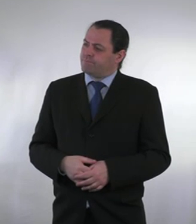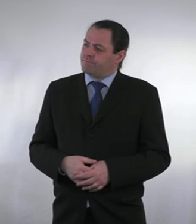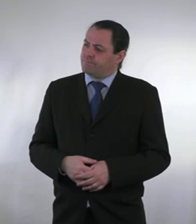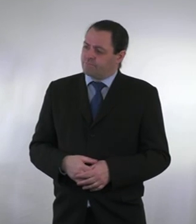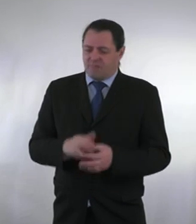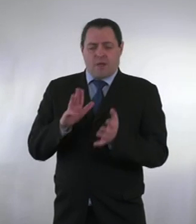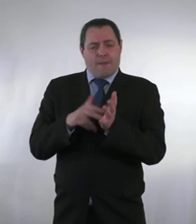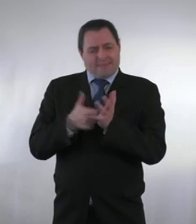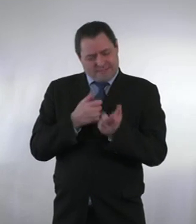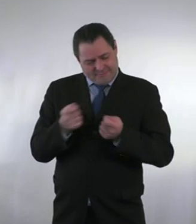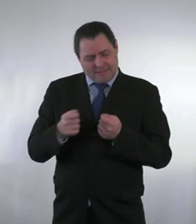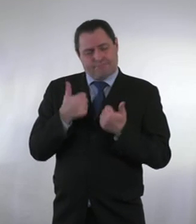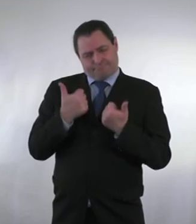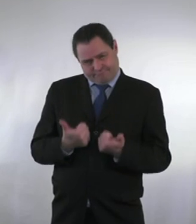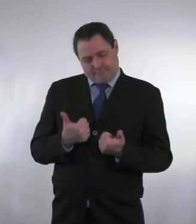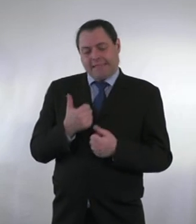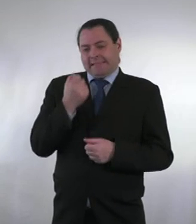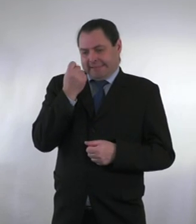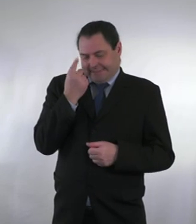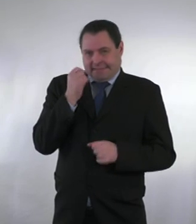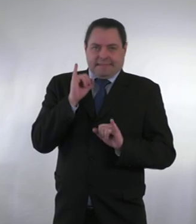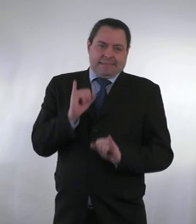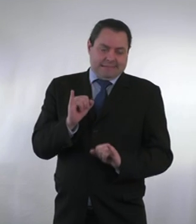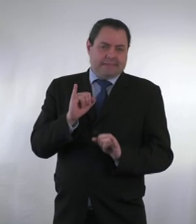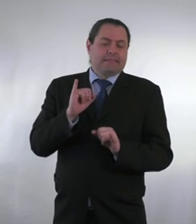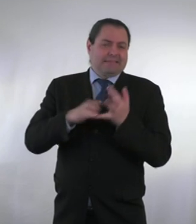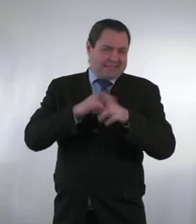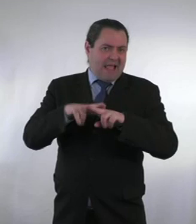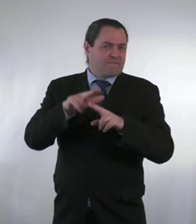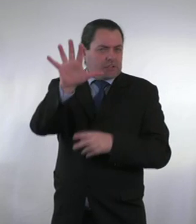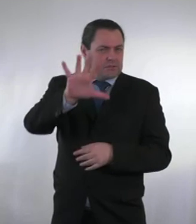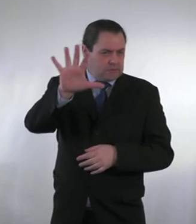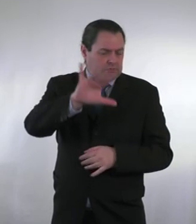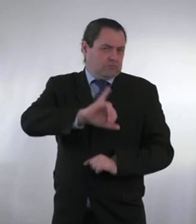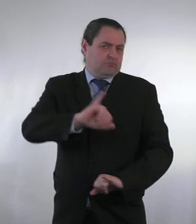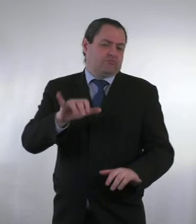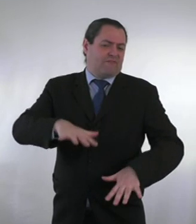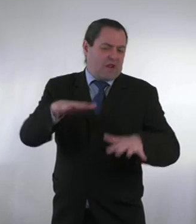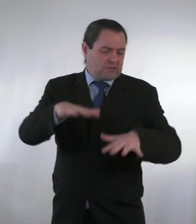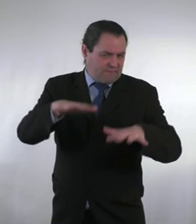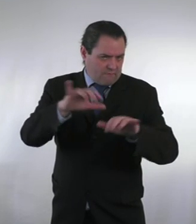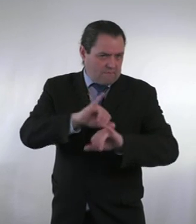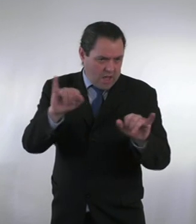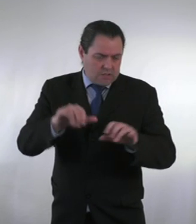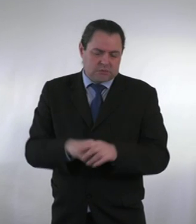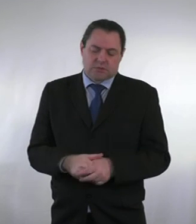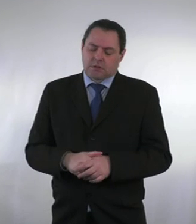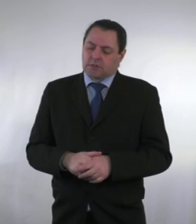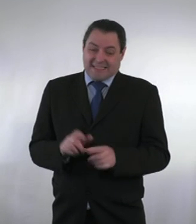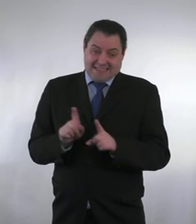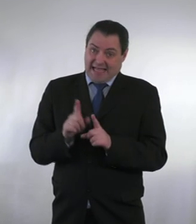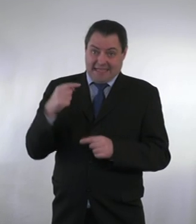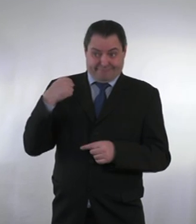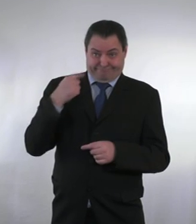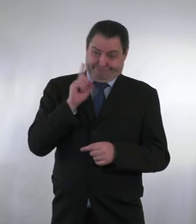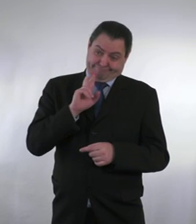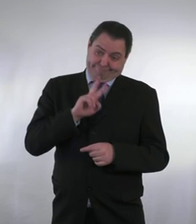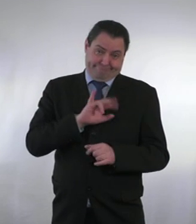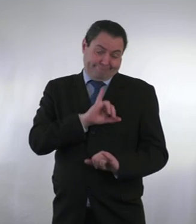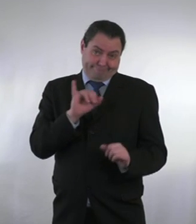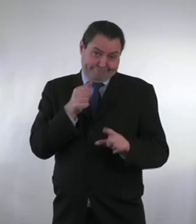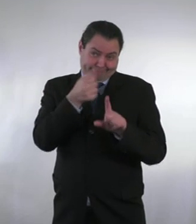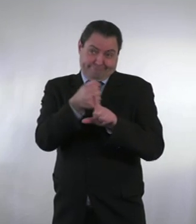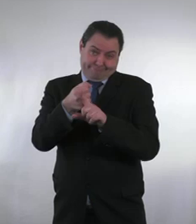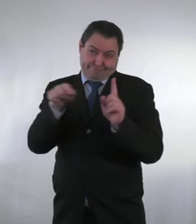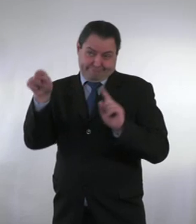I have every sympathy for the residents of Stafford who have been affected by flooding and for everybody who has been affected by flooding in the latest bout.